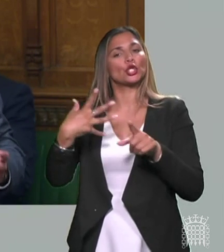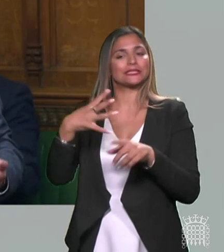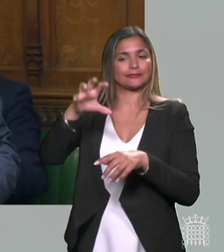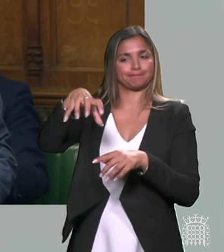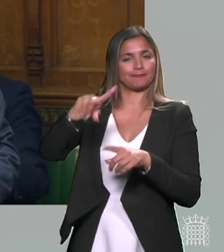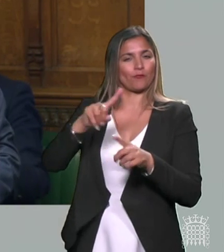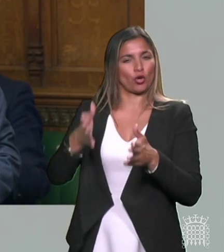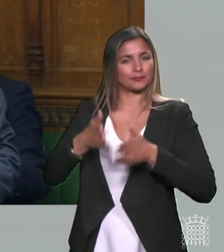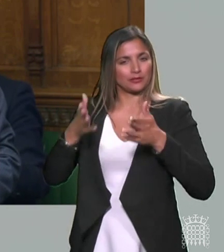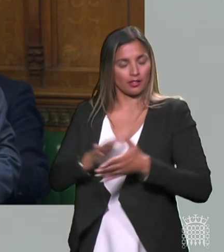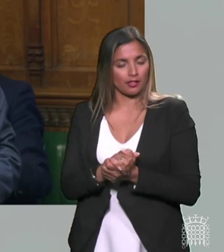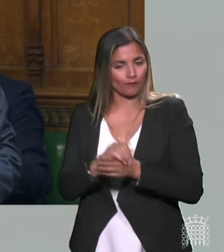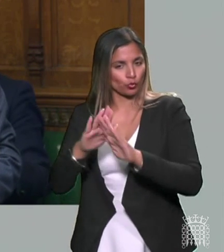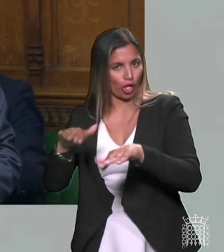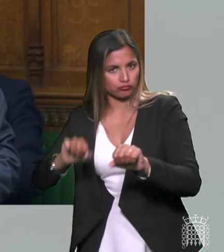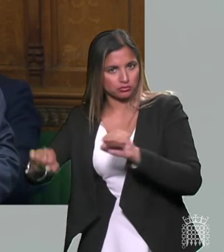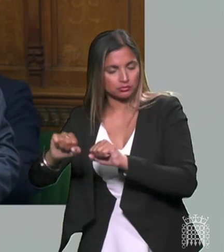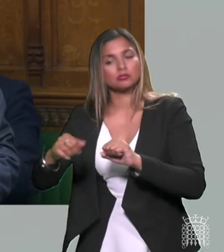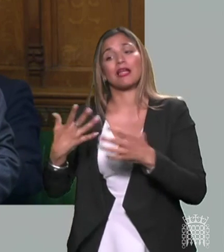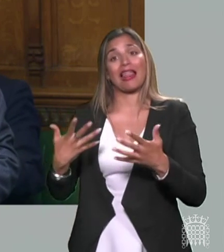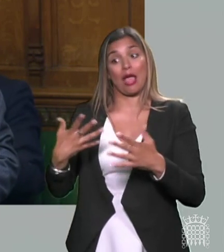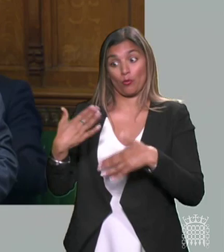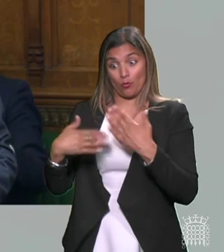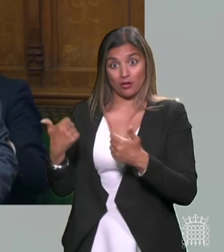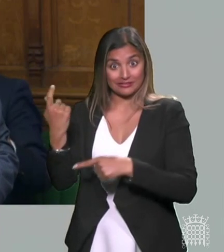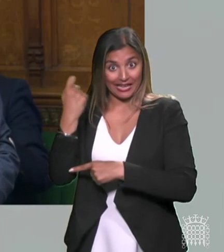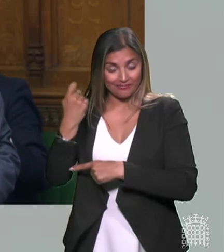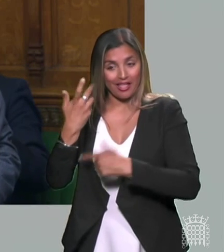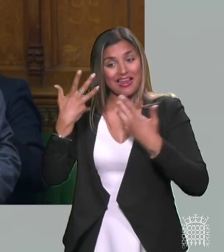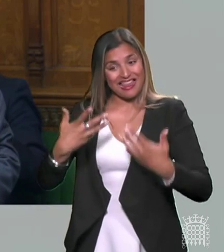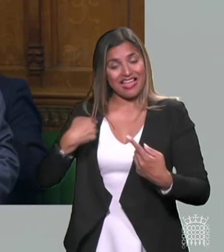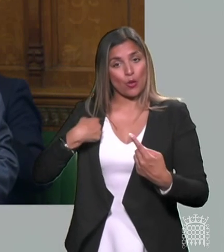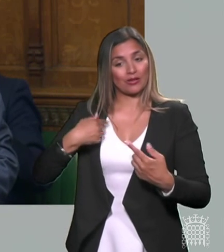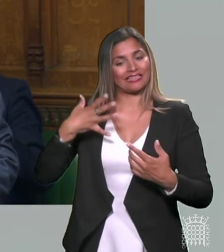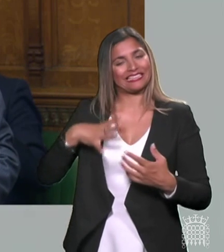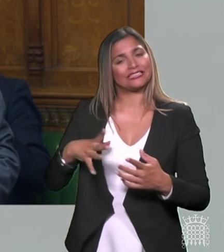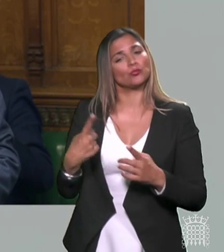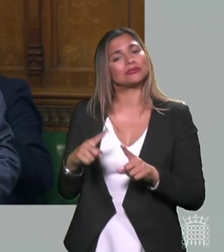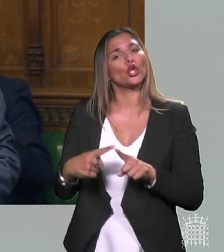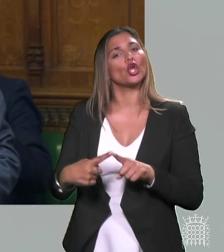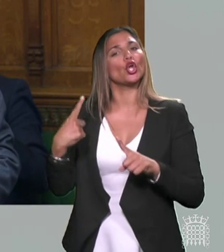To build on that success, the town now needs an urgent treatment centre.